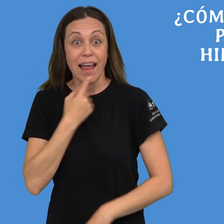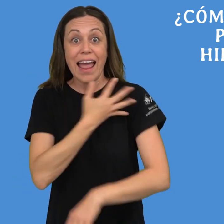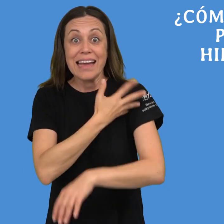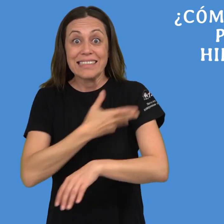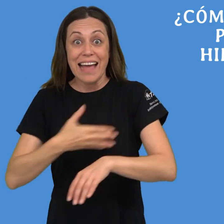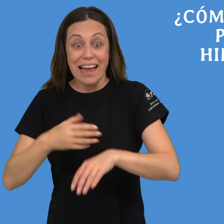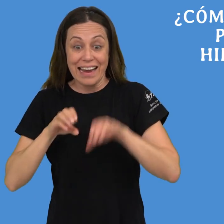sangre